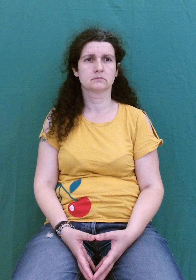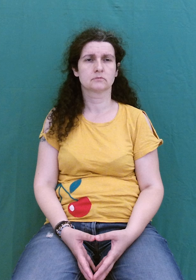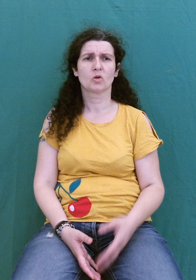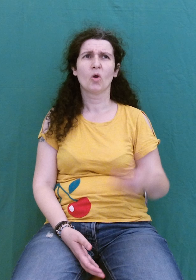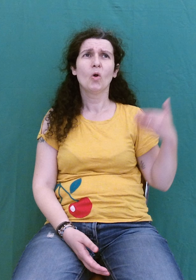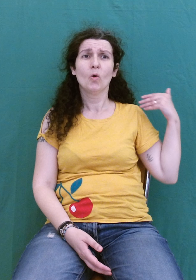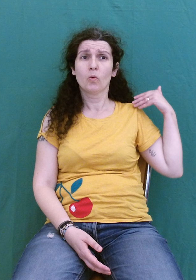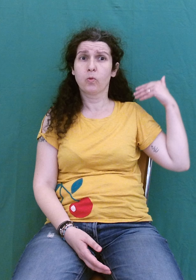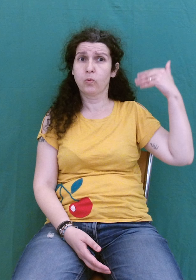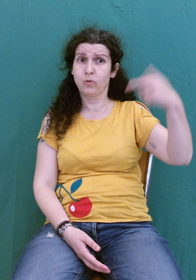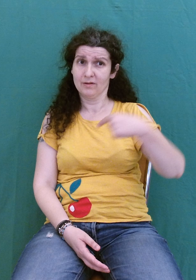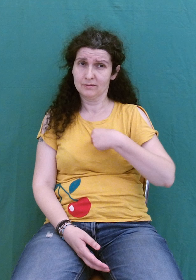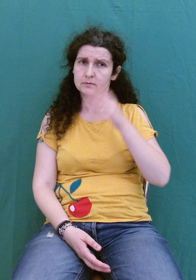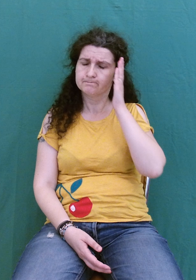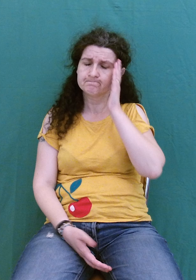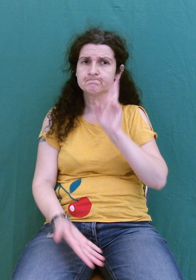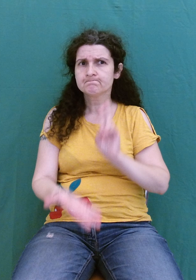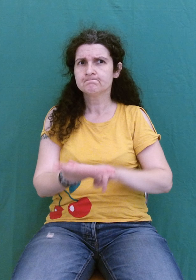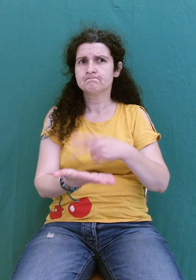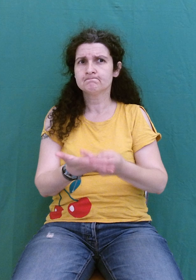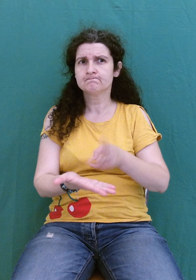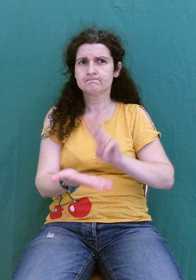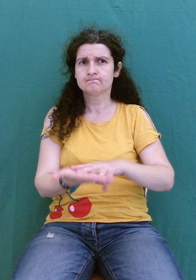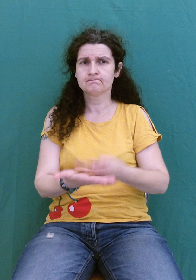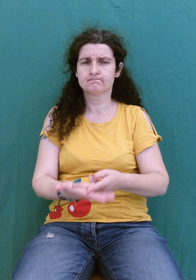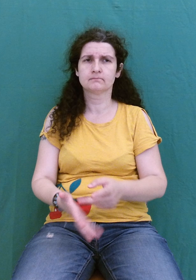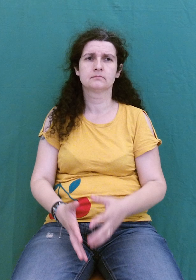ΠΡΙΝ-ΤΩΡΑ ΕΓΩ ΚΟΙΜΑΜΑΙ ΣΤΡΙΦΟΓΥΡΙΖΩ ΚΡΕΒΑΤΙ